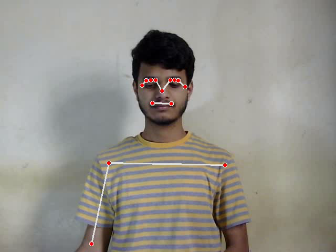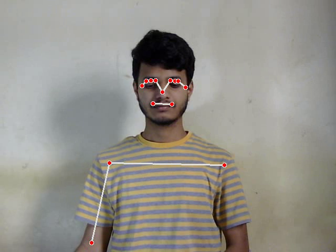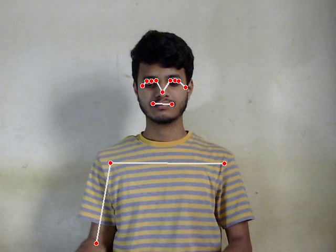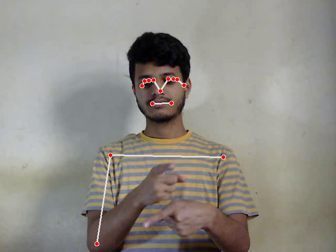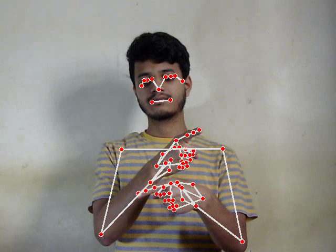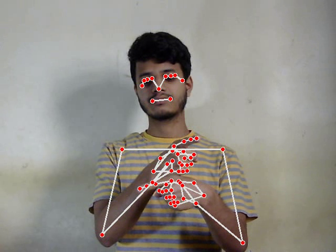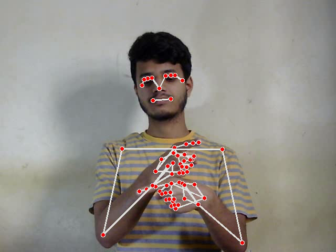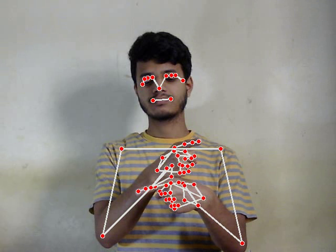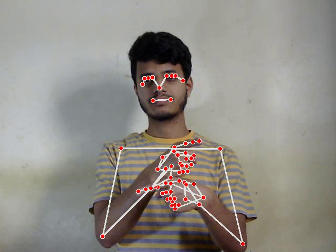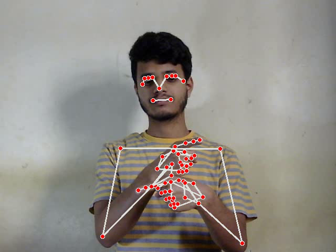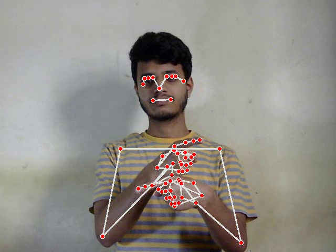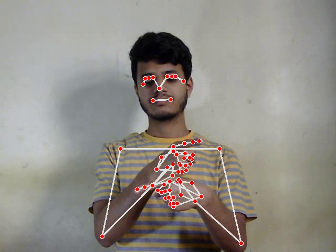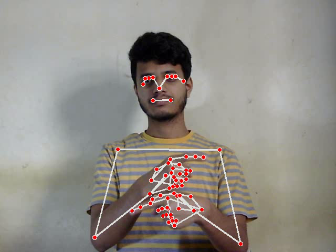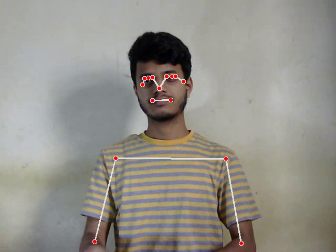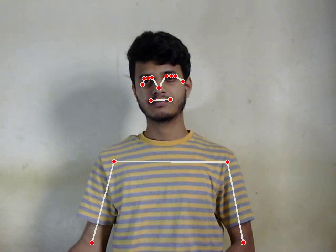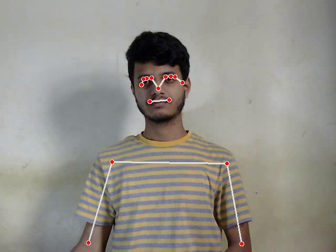right